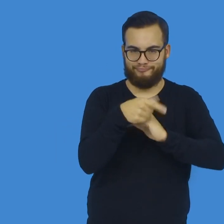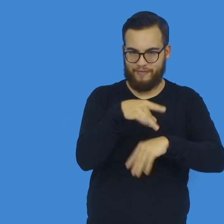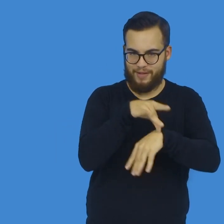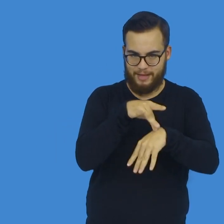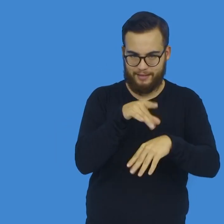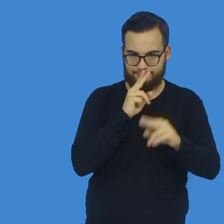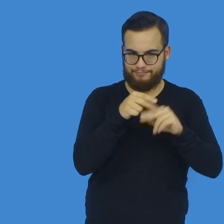enfermo